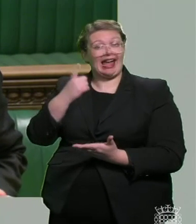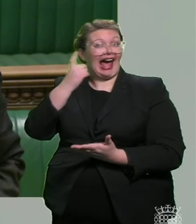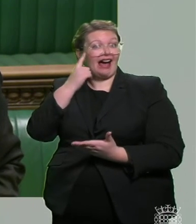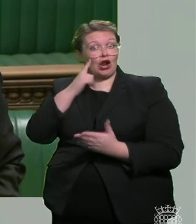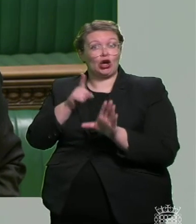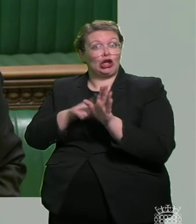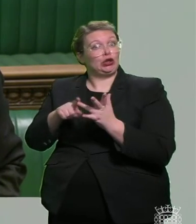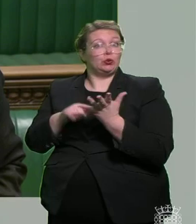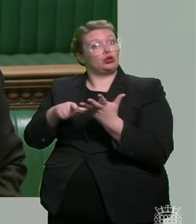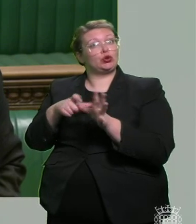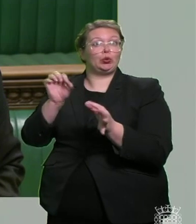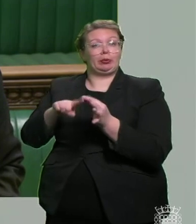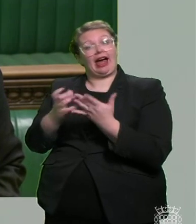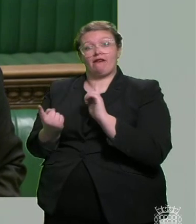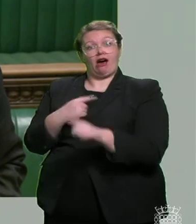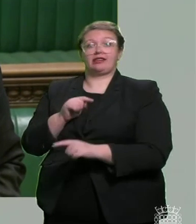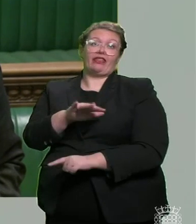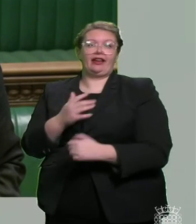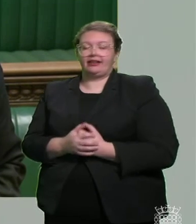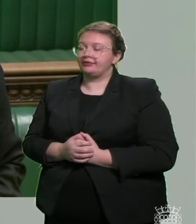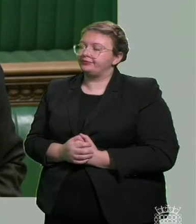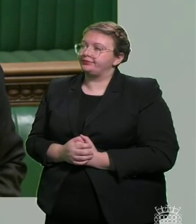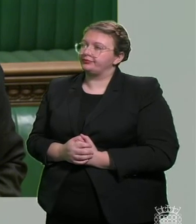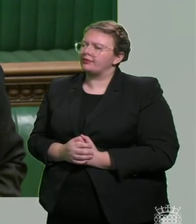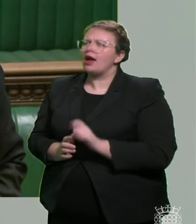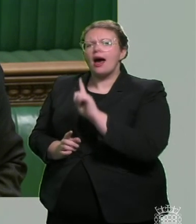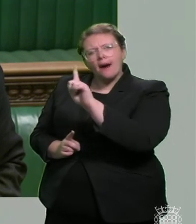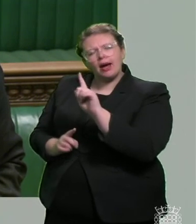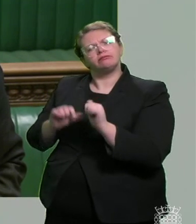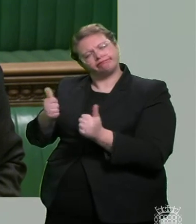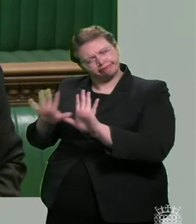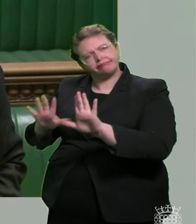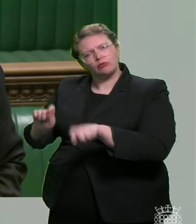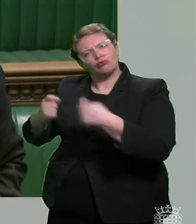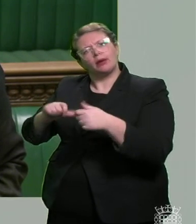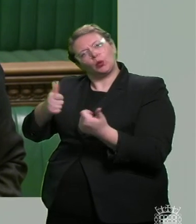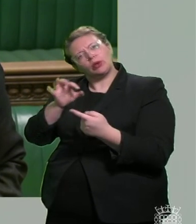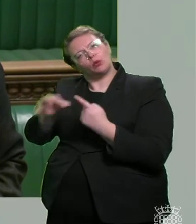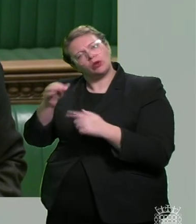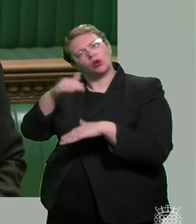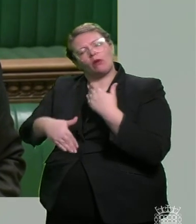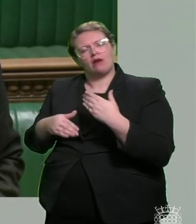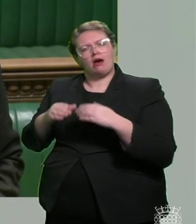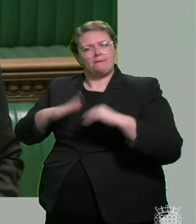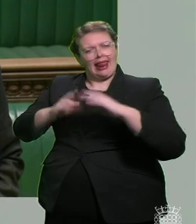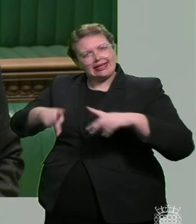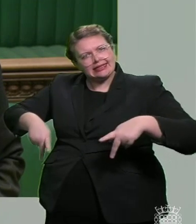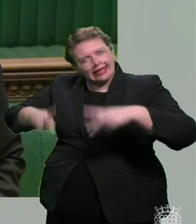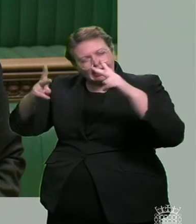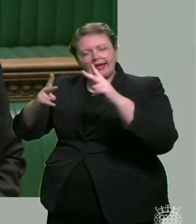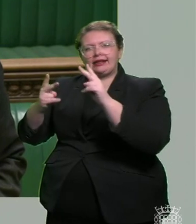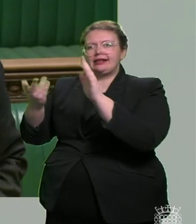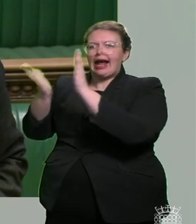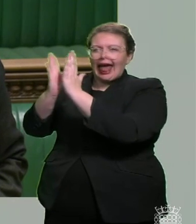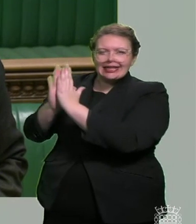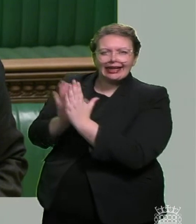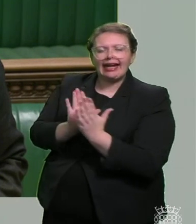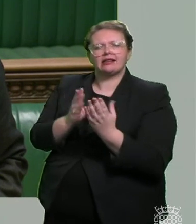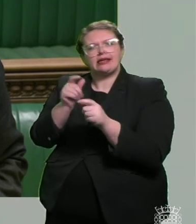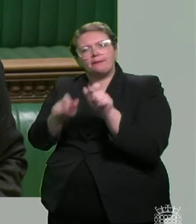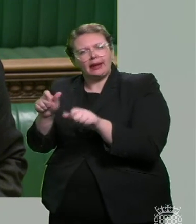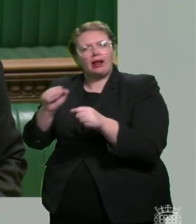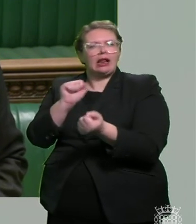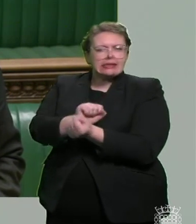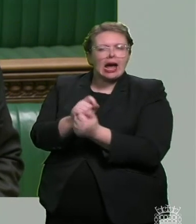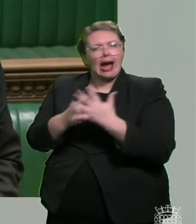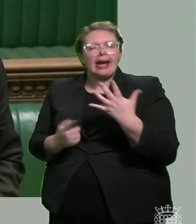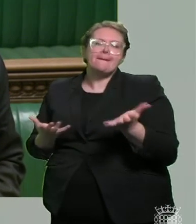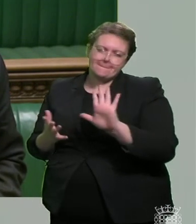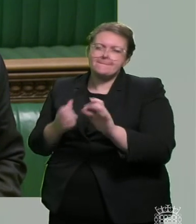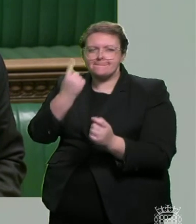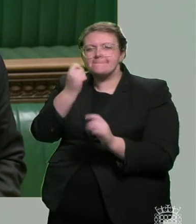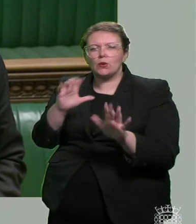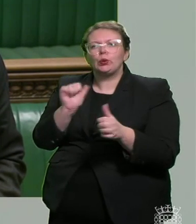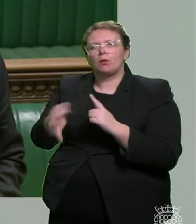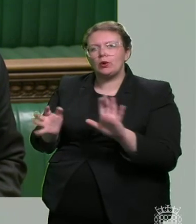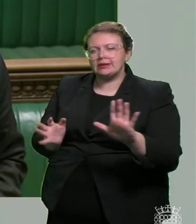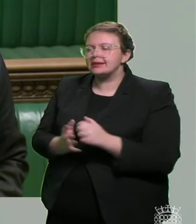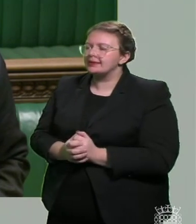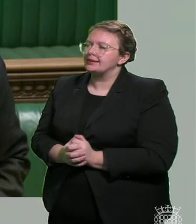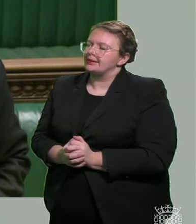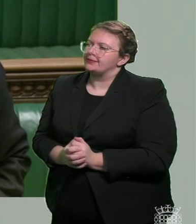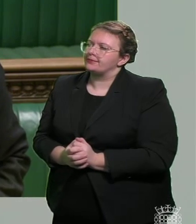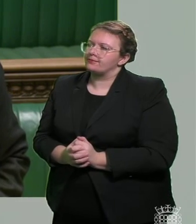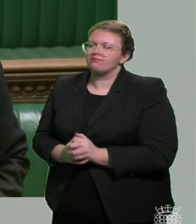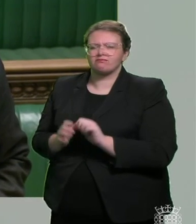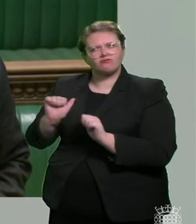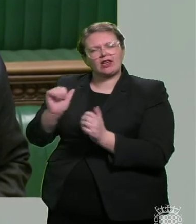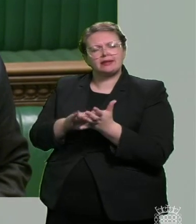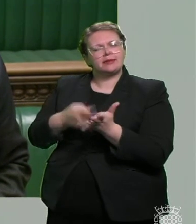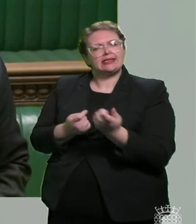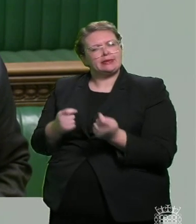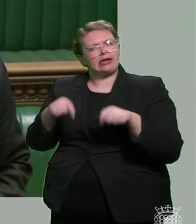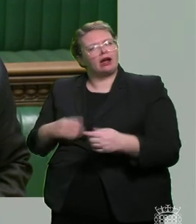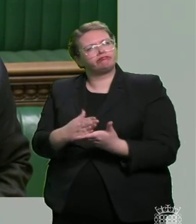The right honourable and learned Gentleman raises a very important point about cladding and the predicament of some leaseholders—many leaseholders—and he is absolutely right that this is a problem that needs to be fixed.